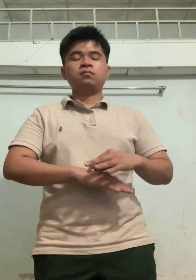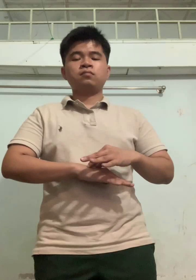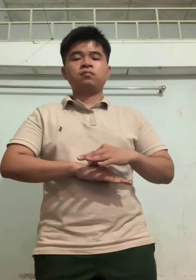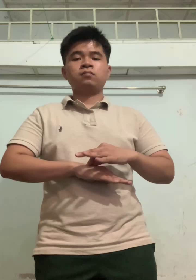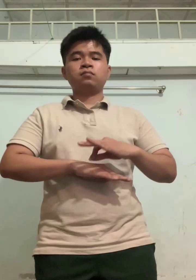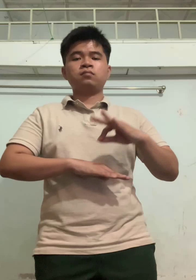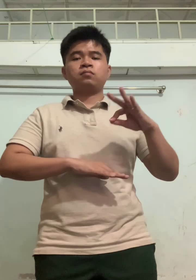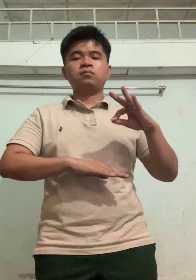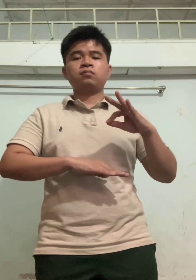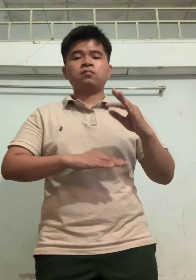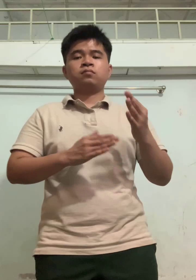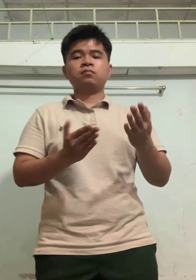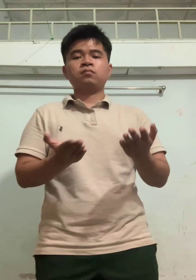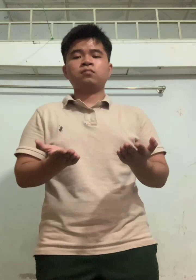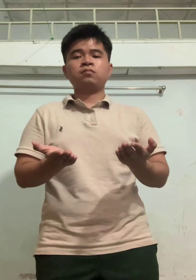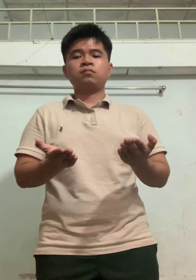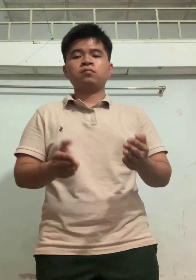tuan nay